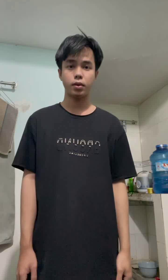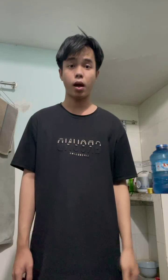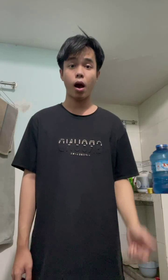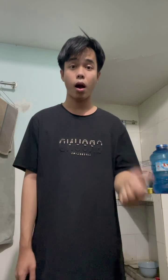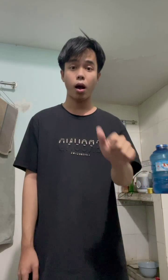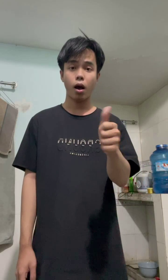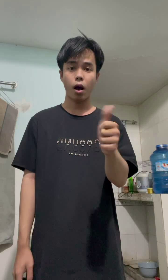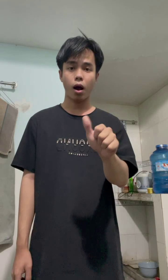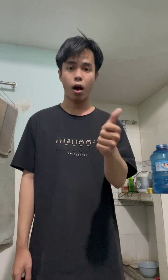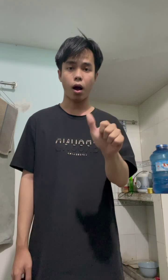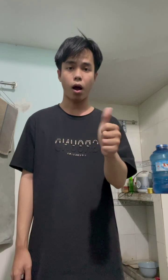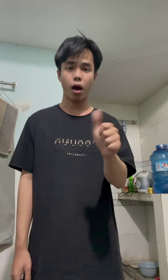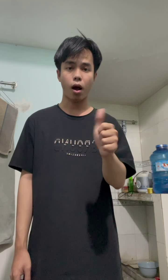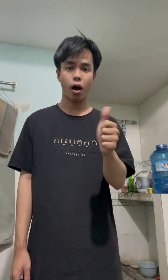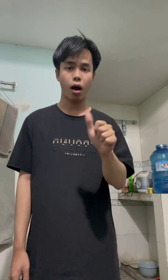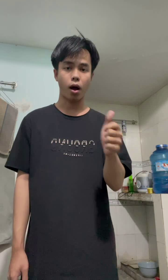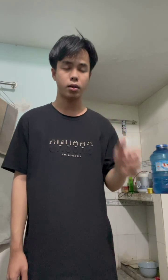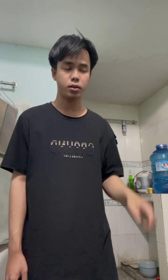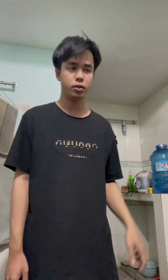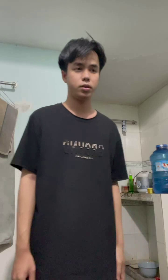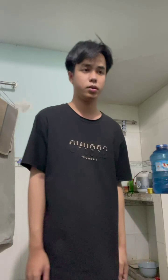ai